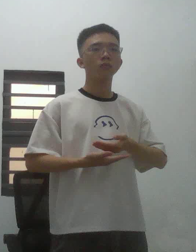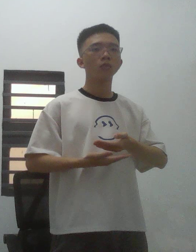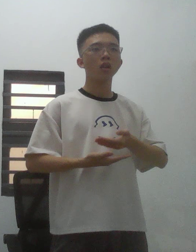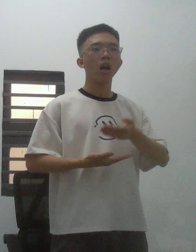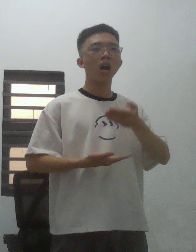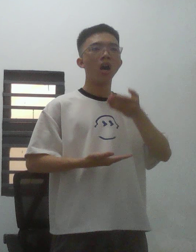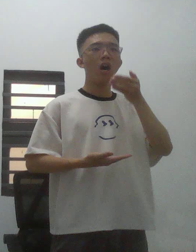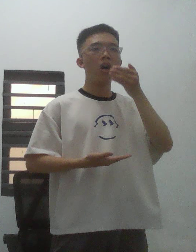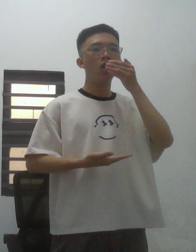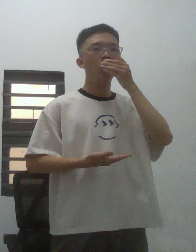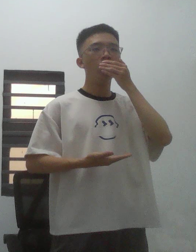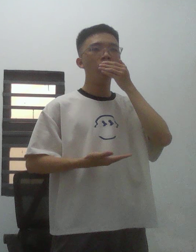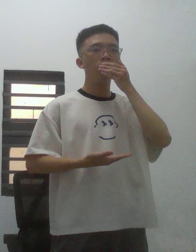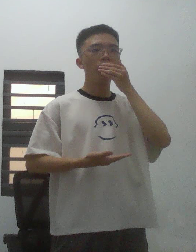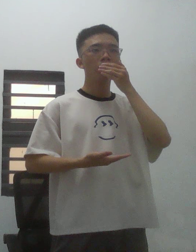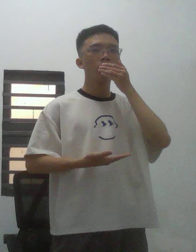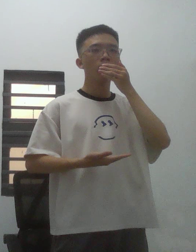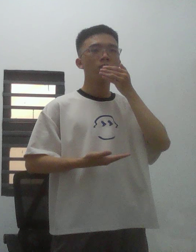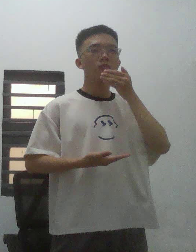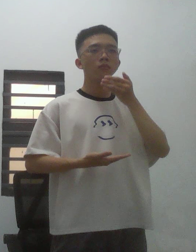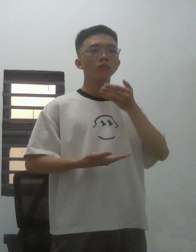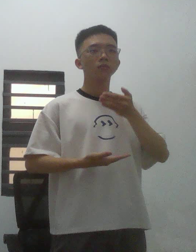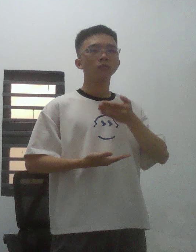sup